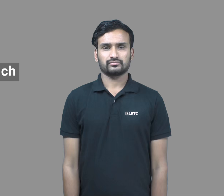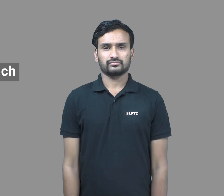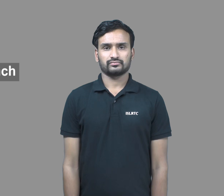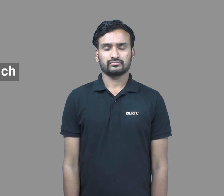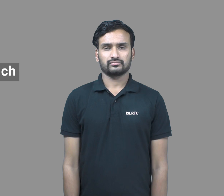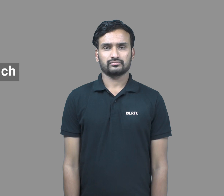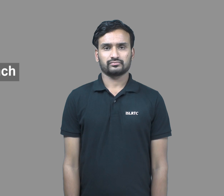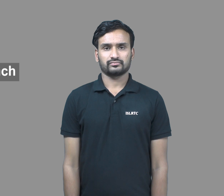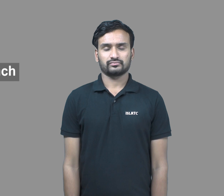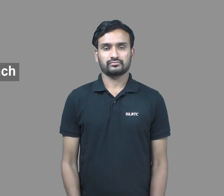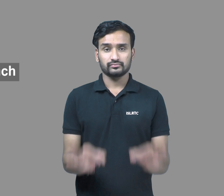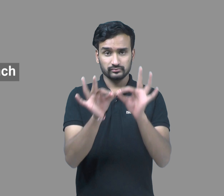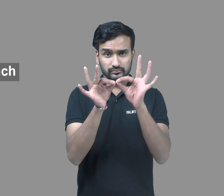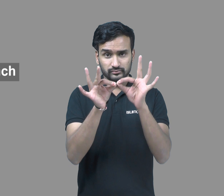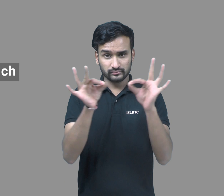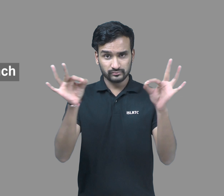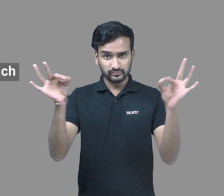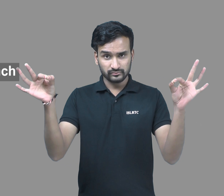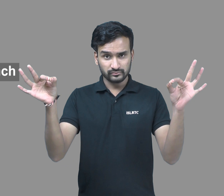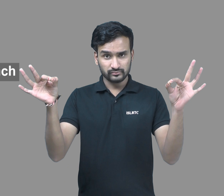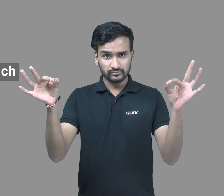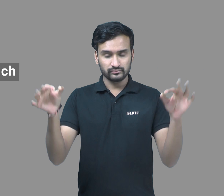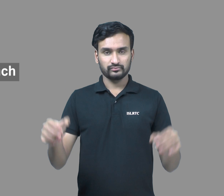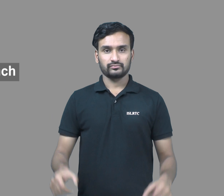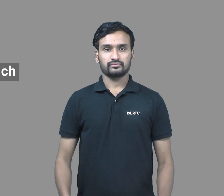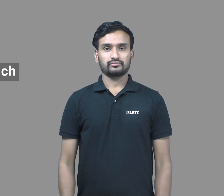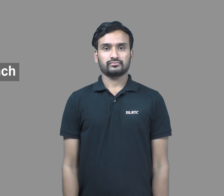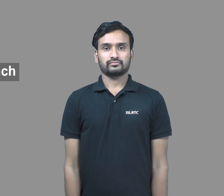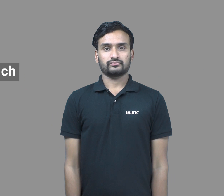Inch